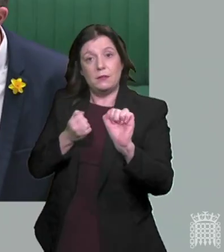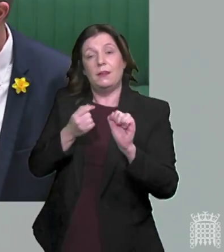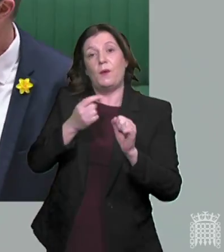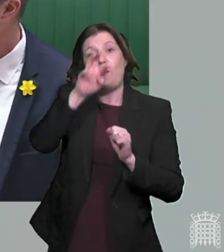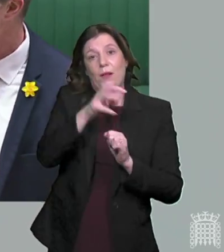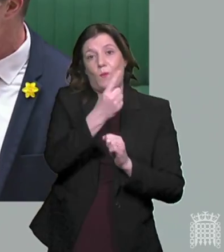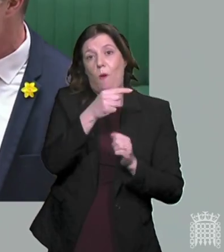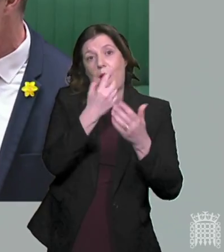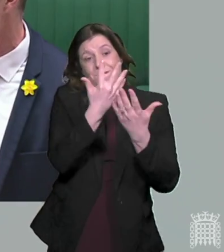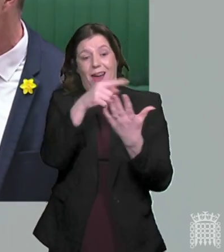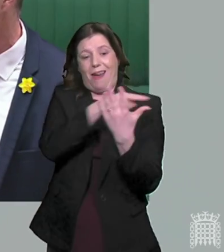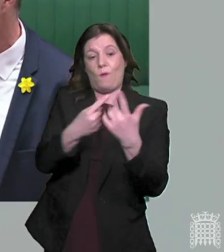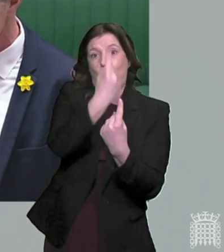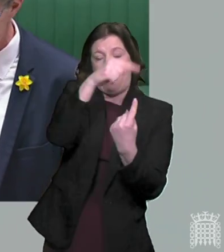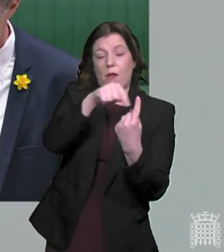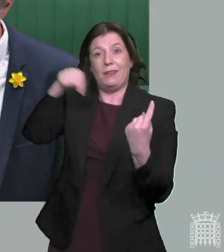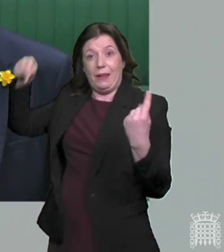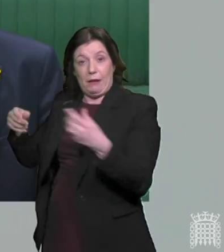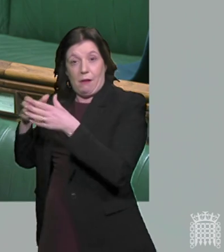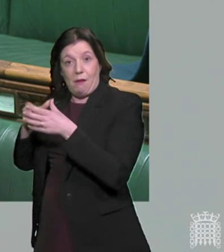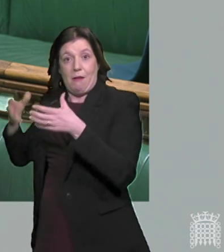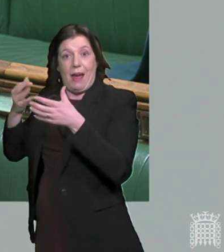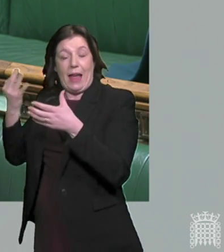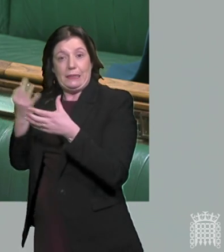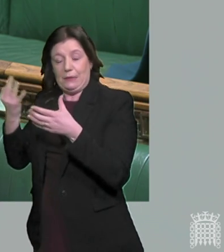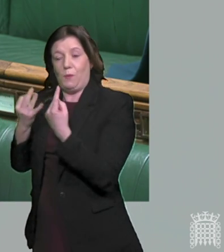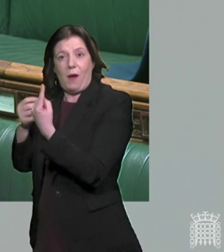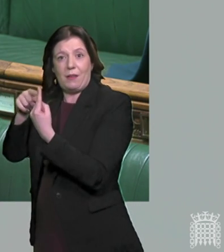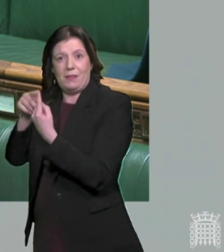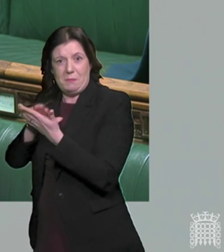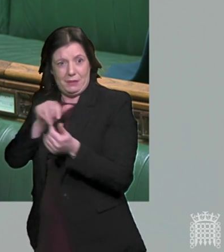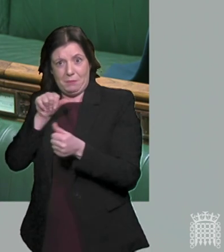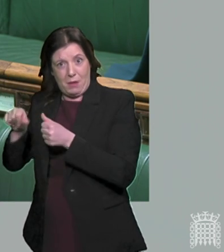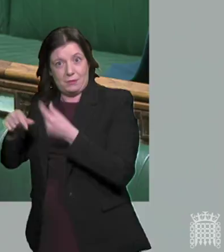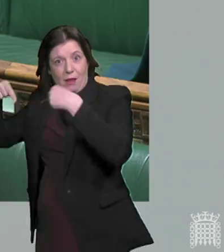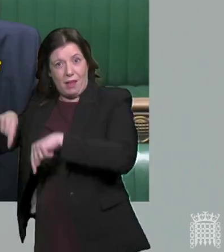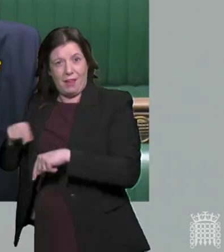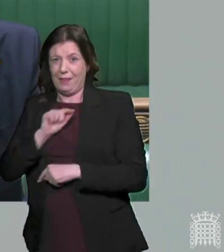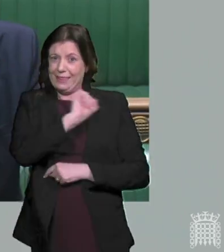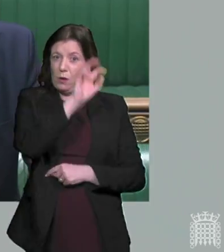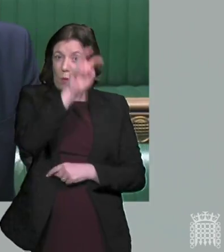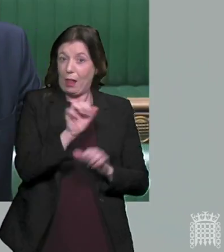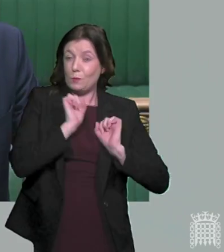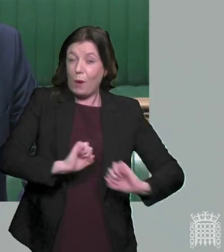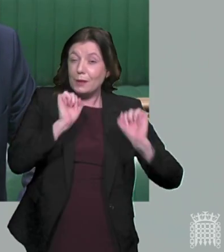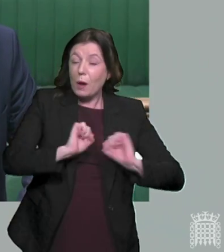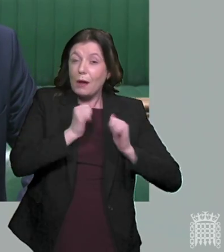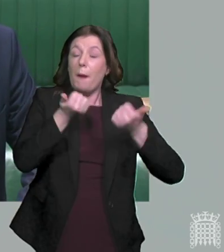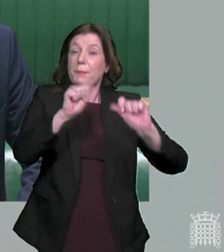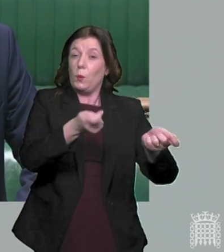As she has just pointed out, 50,000 people have been waiting more than two years for healthcare in Wales.